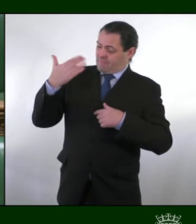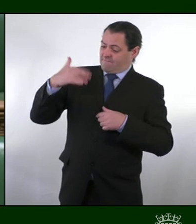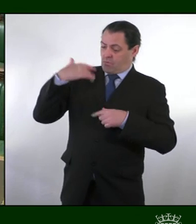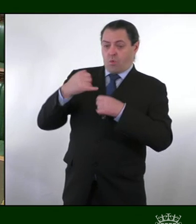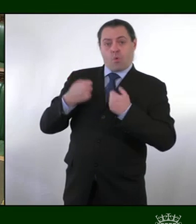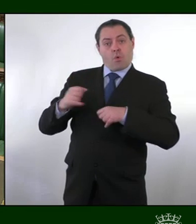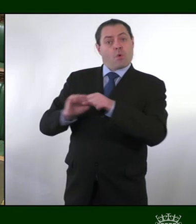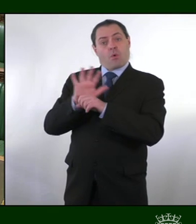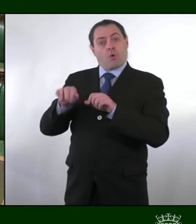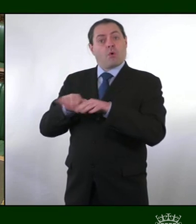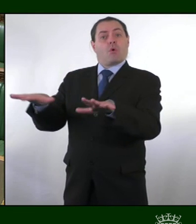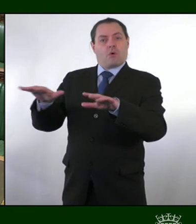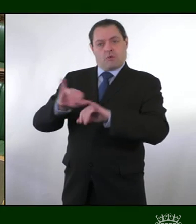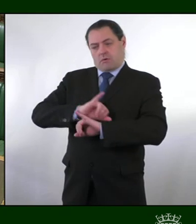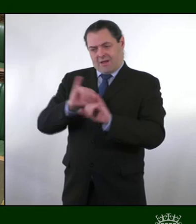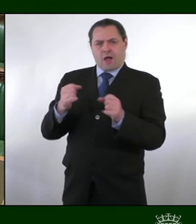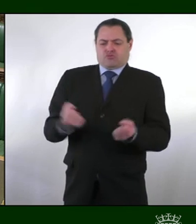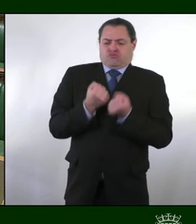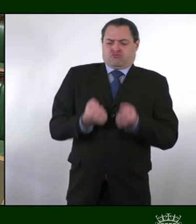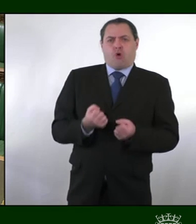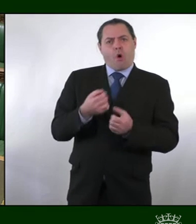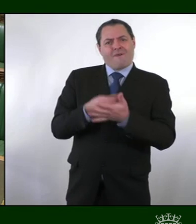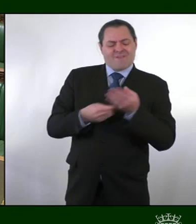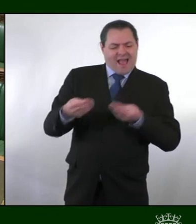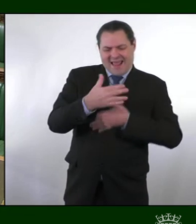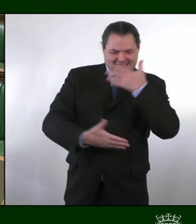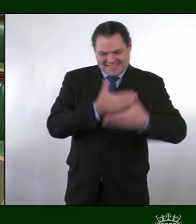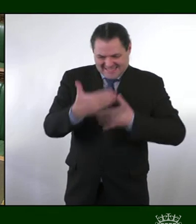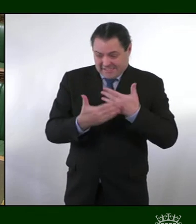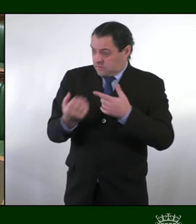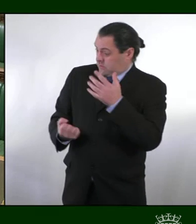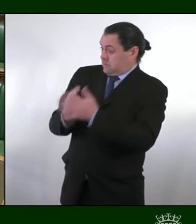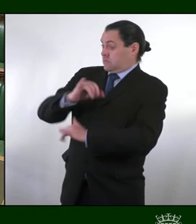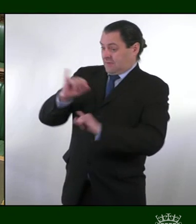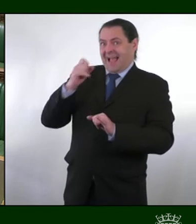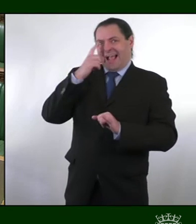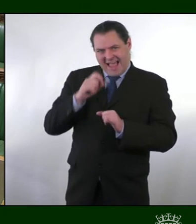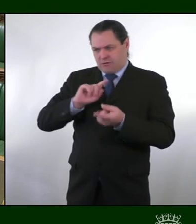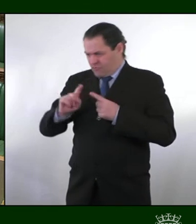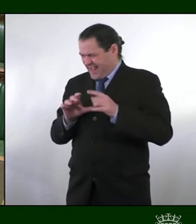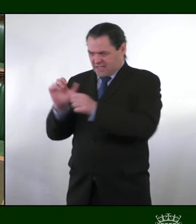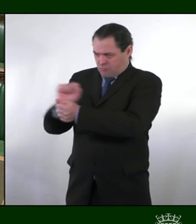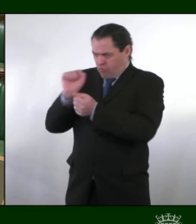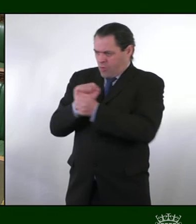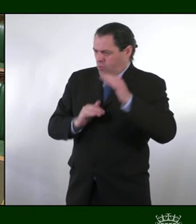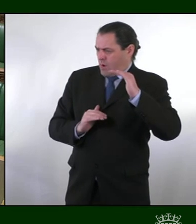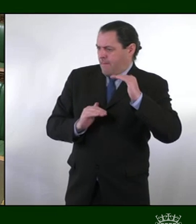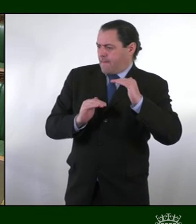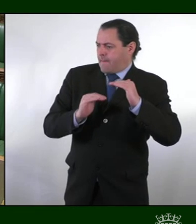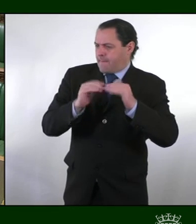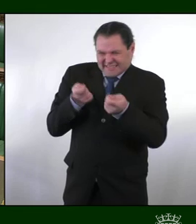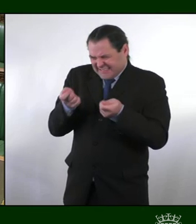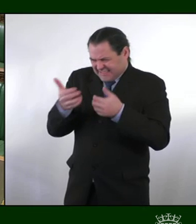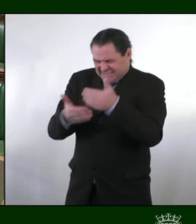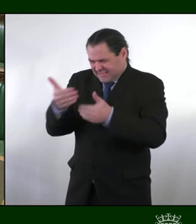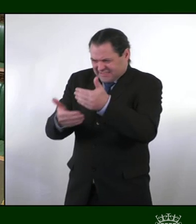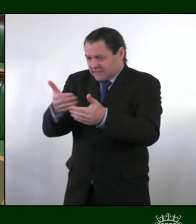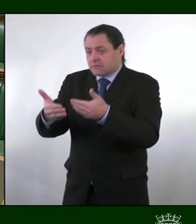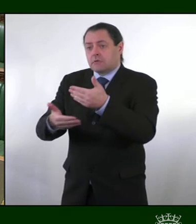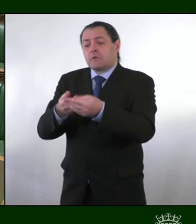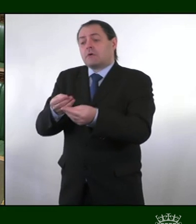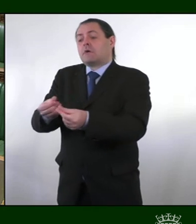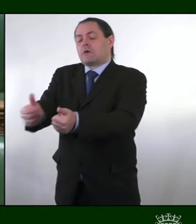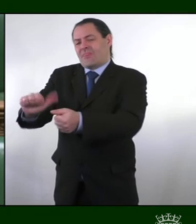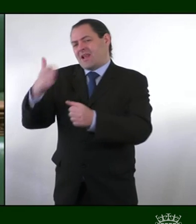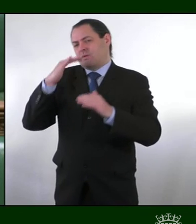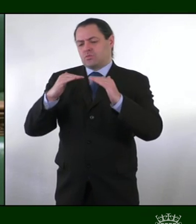We have a responsibility, once the economy recovers, to return to a sustainable fiscal position.